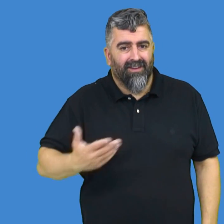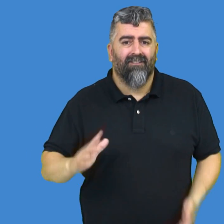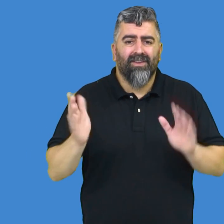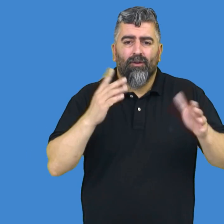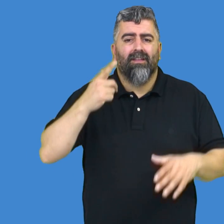terapia